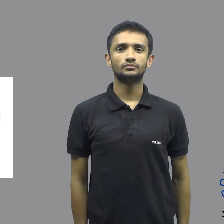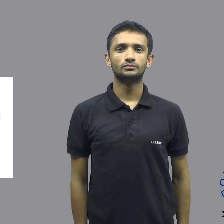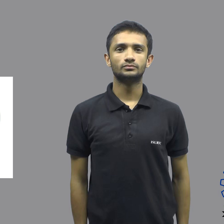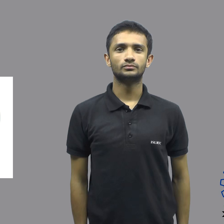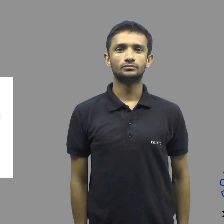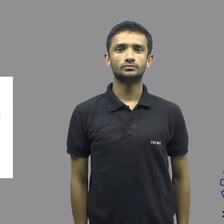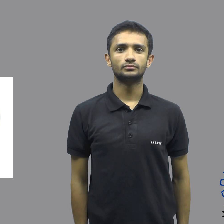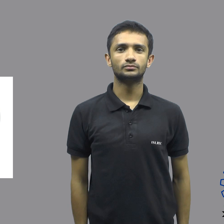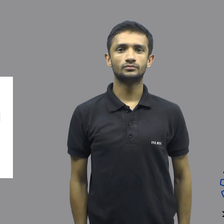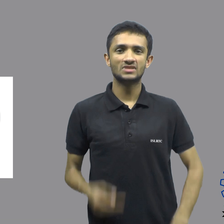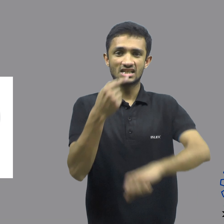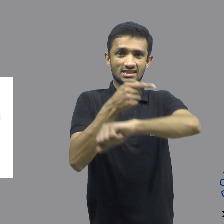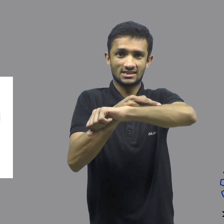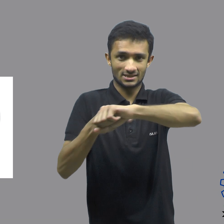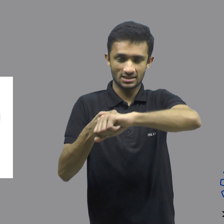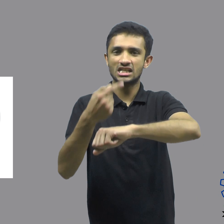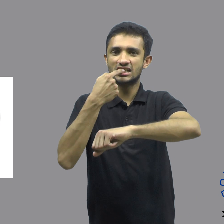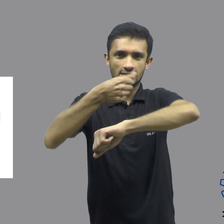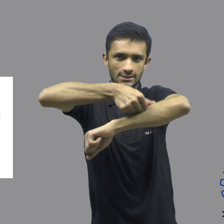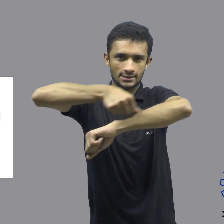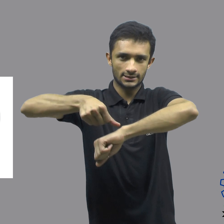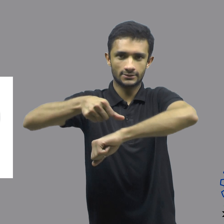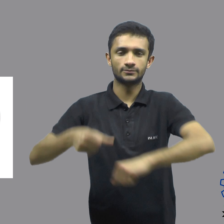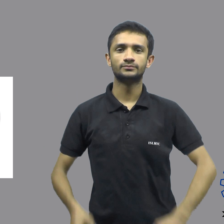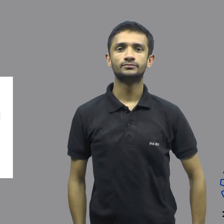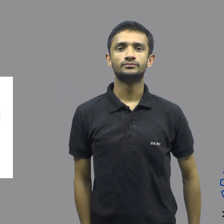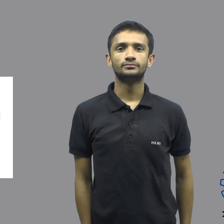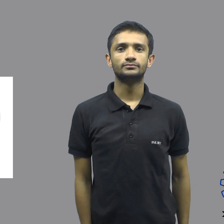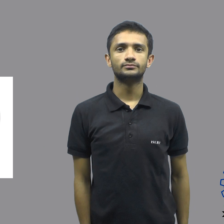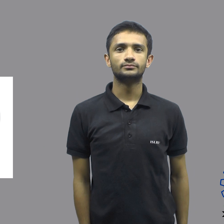Band-Aid